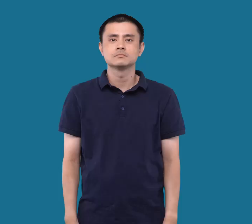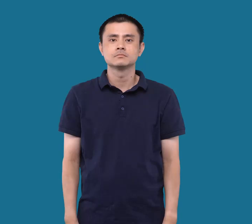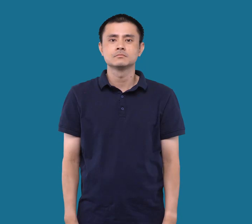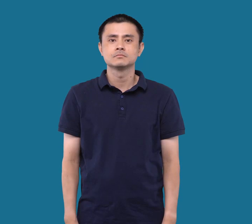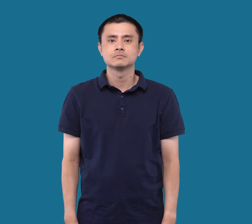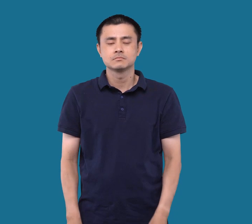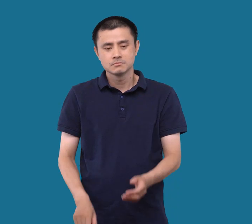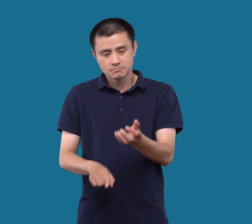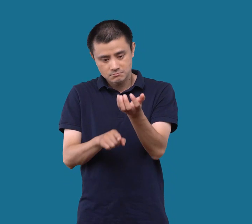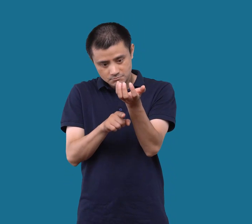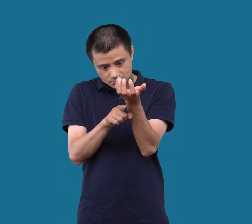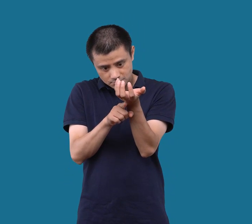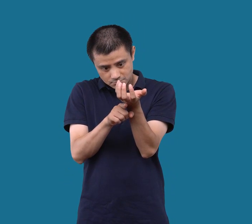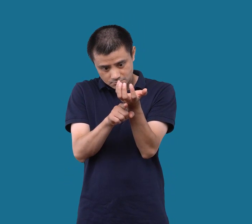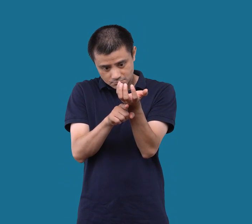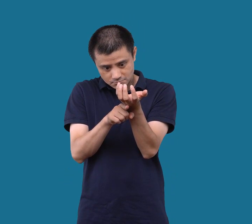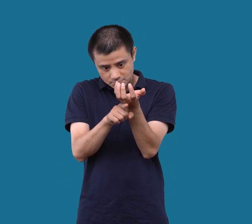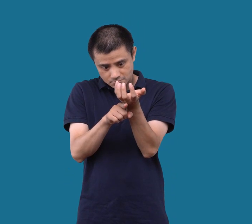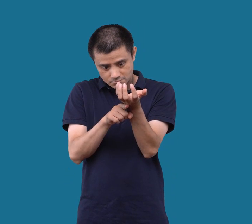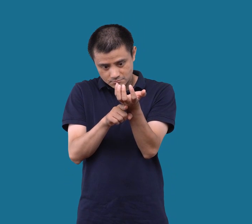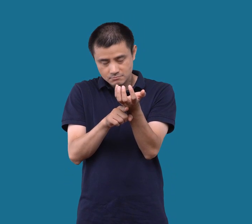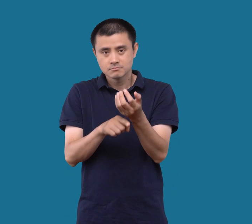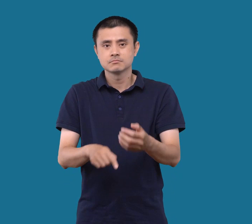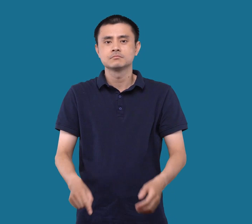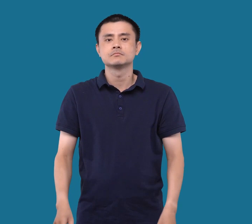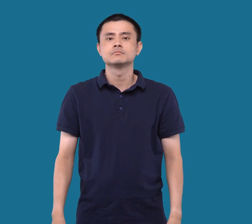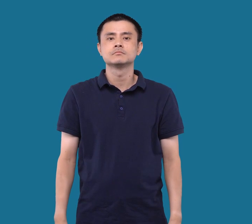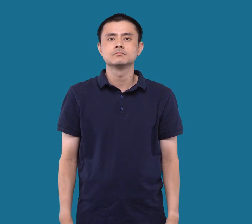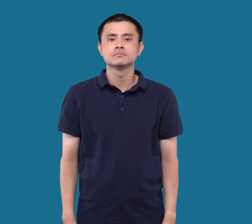củi